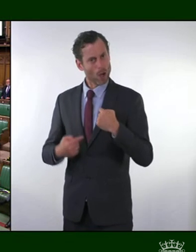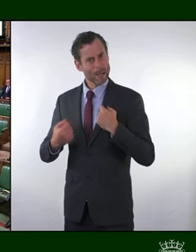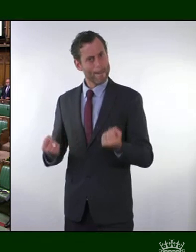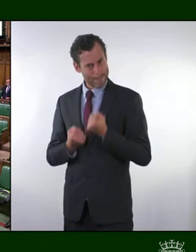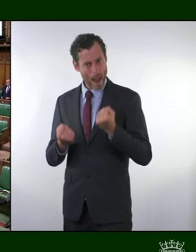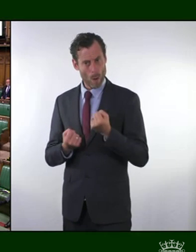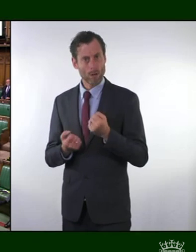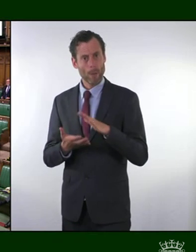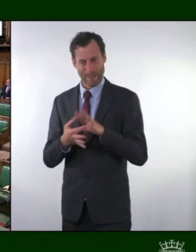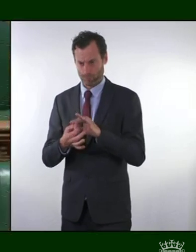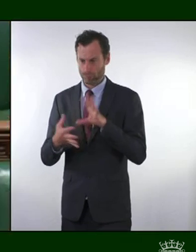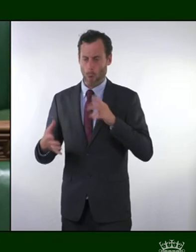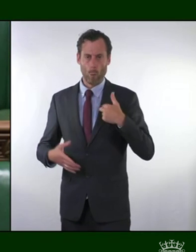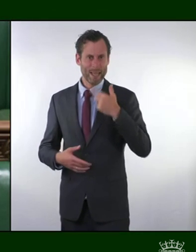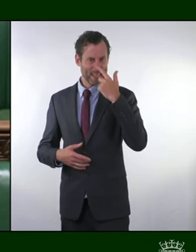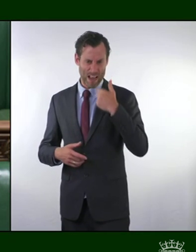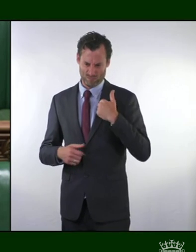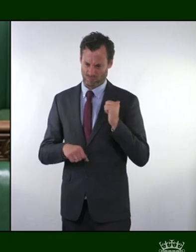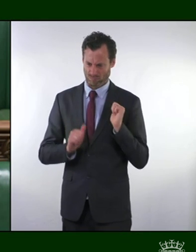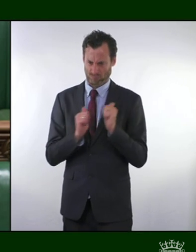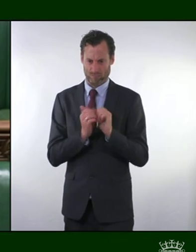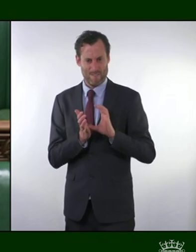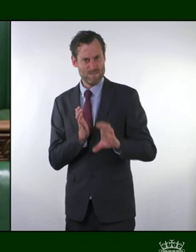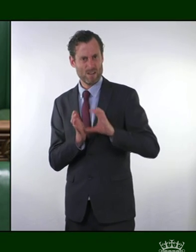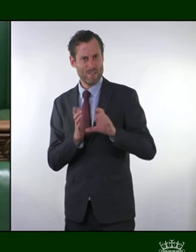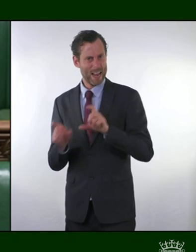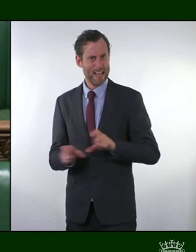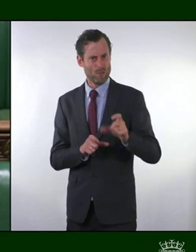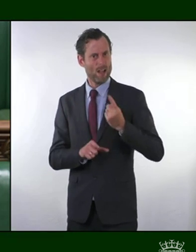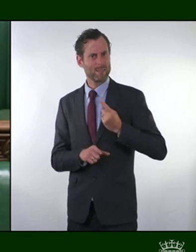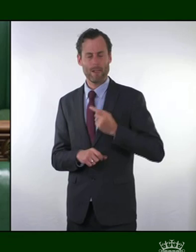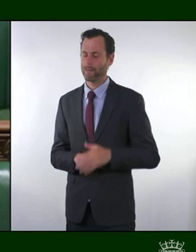I think I have answered the right honourable Gentleman’s question already.